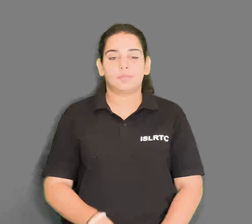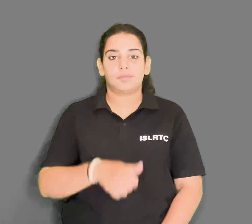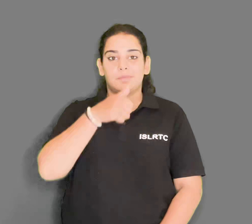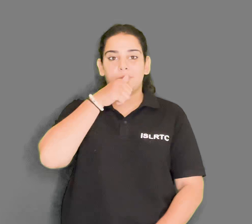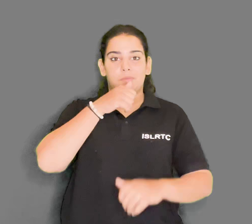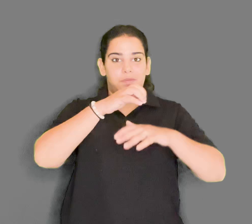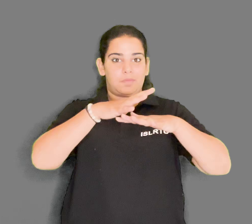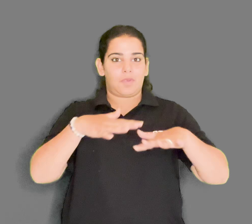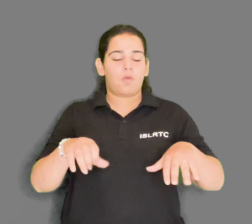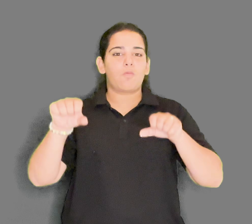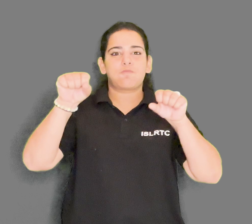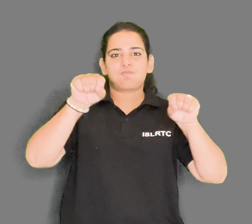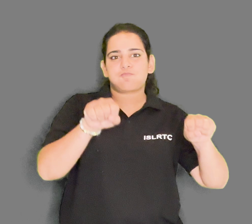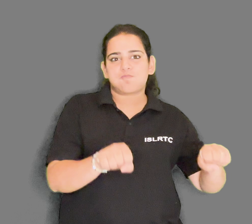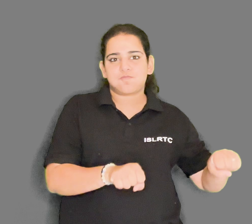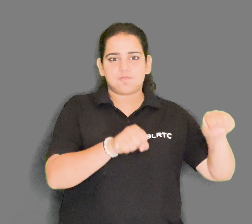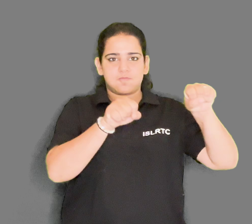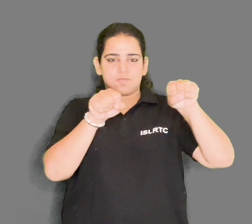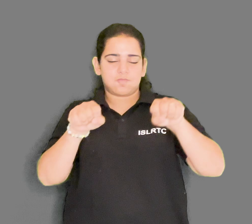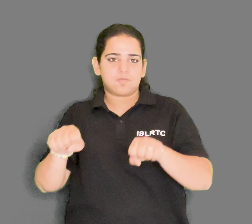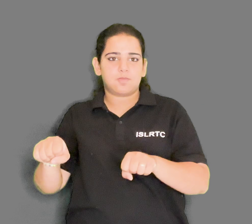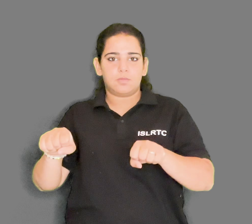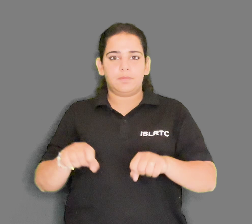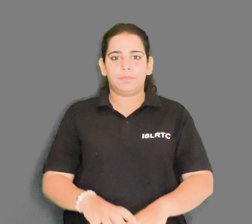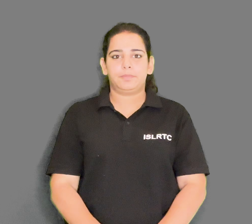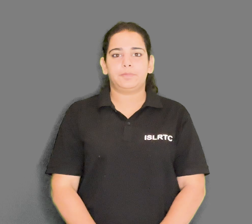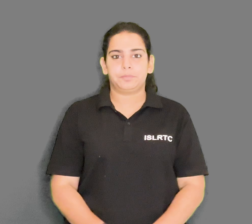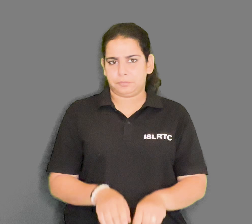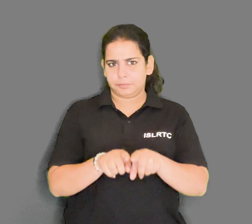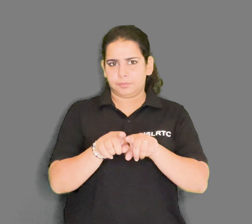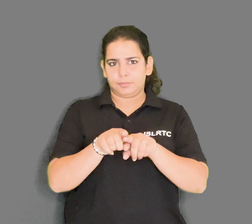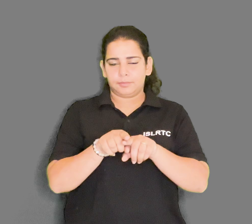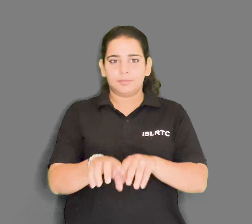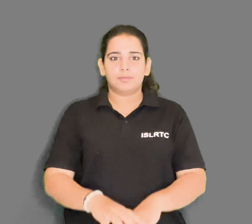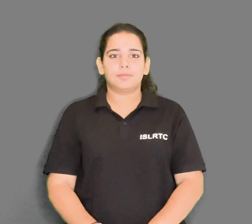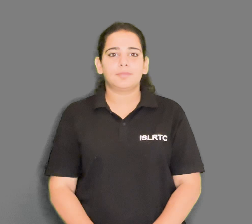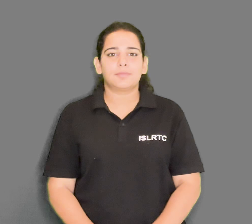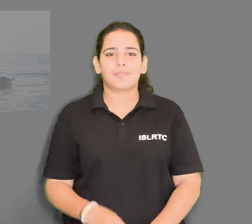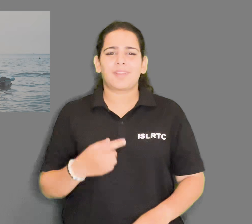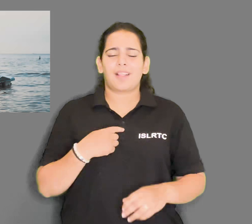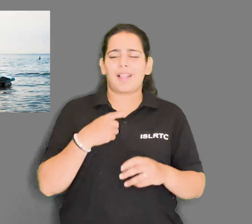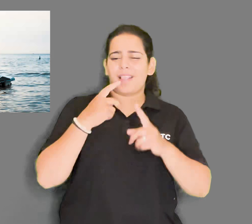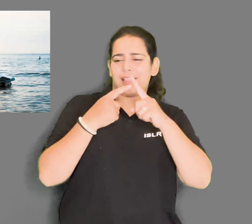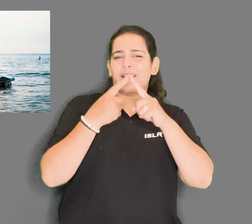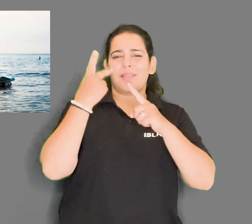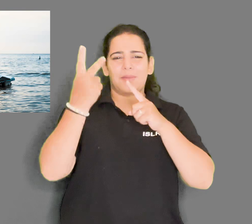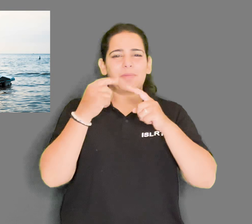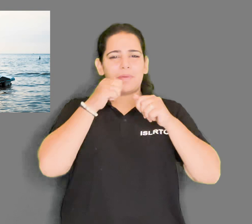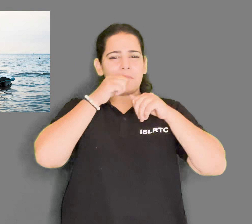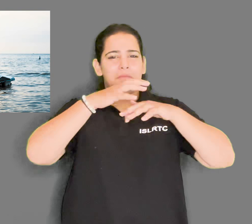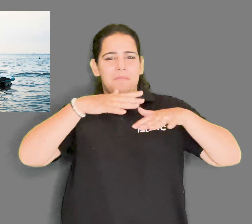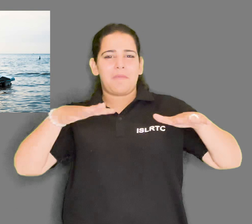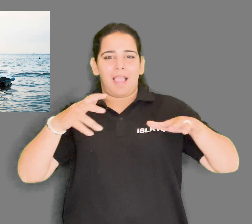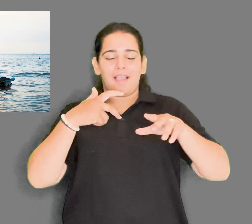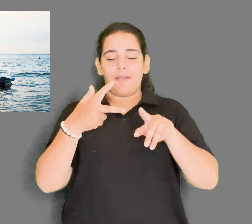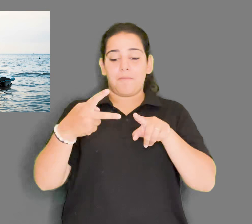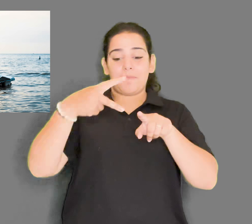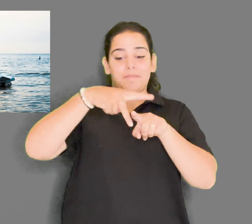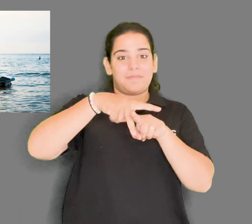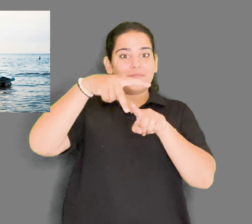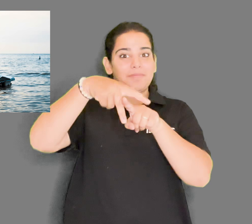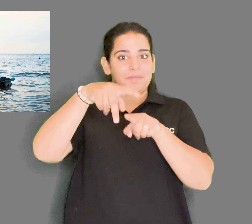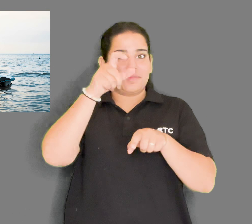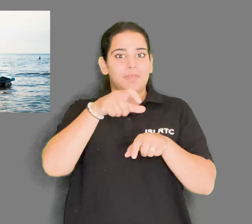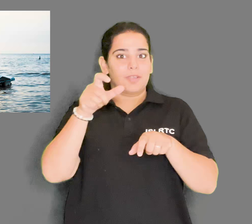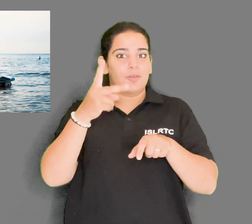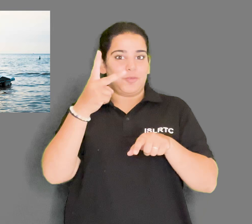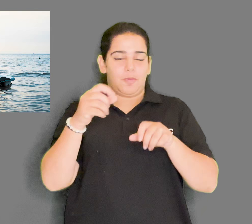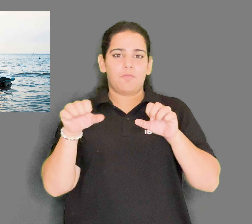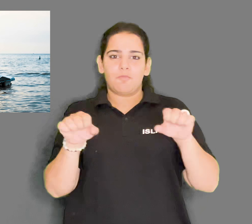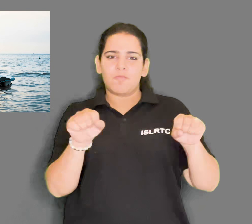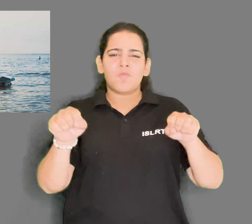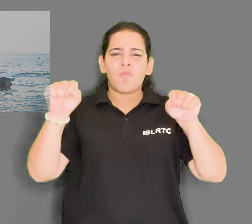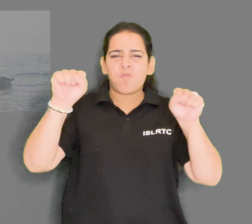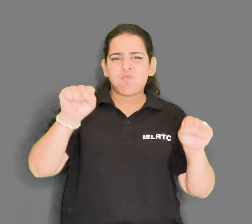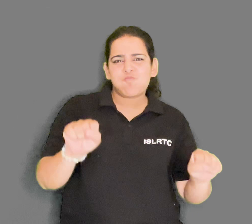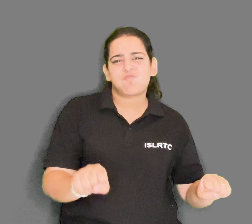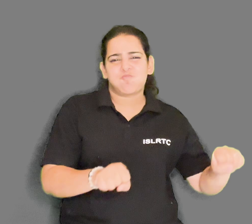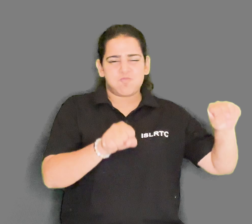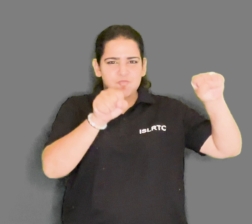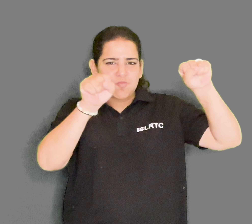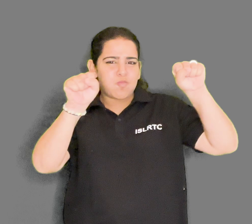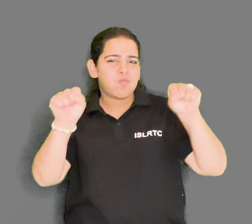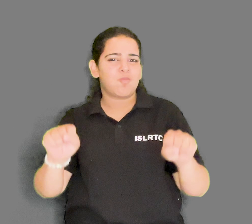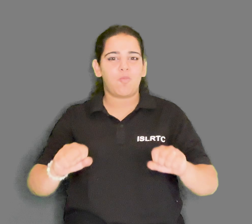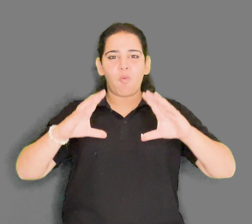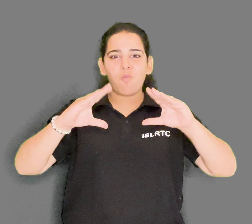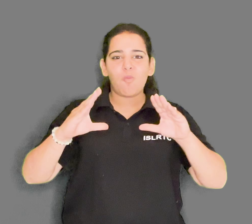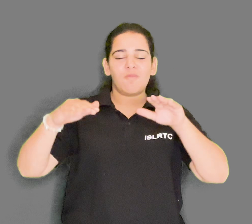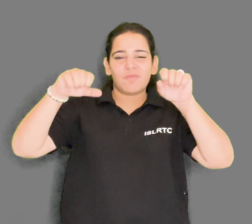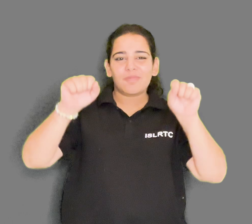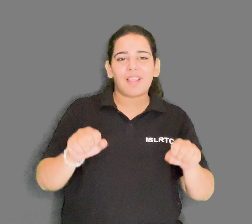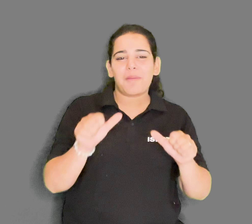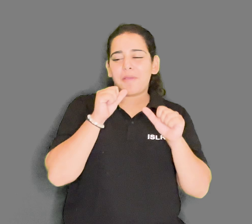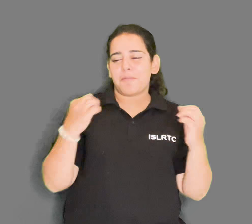Jet ski A small, fast watercraft designed for one or two passengers, powered by a jet propulsion system.